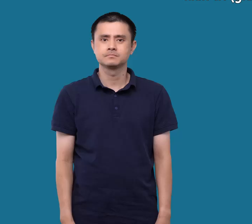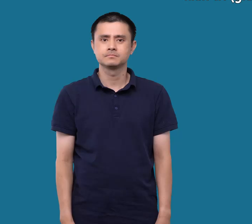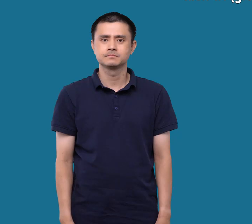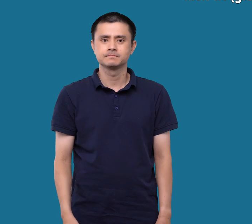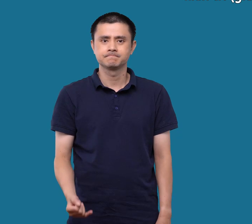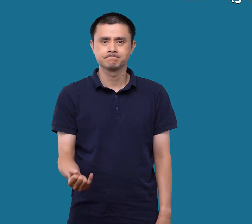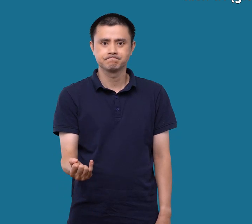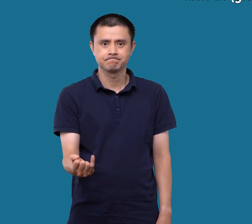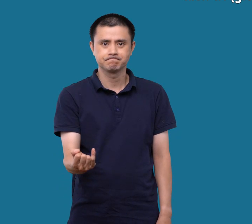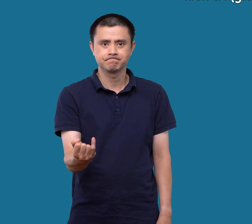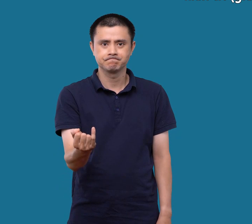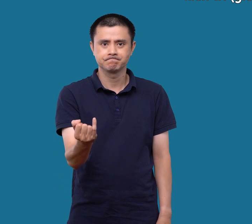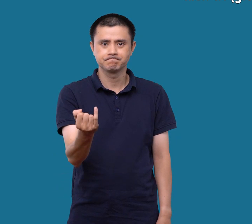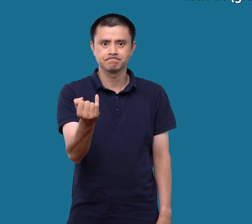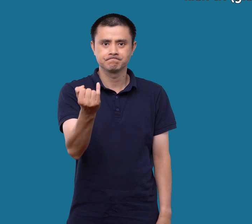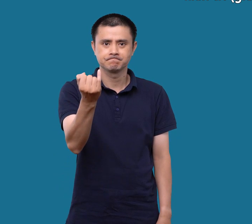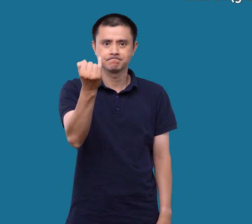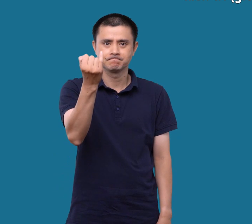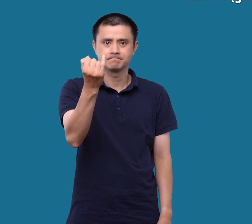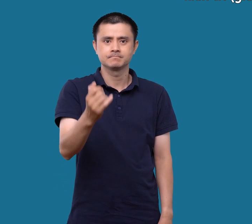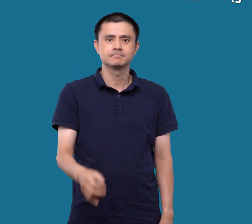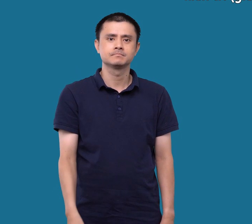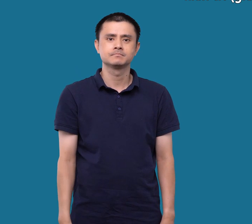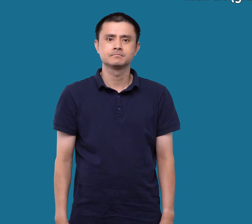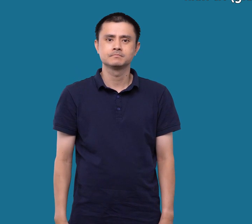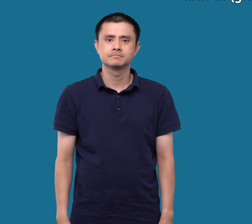kiên trì (giống: kiên nhẫn)